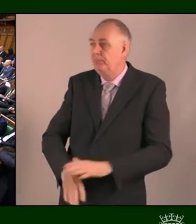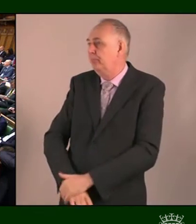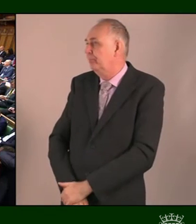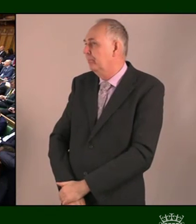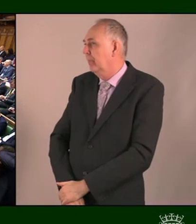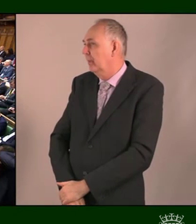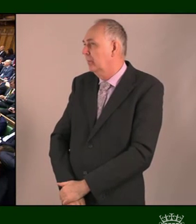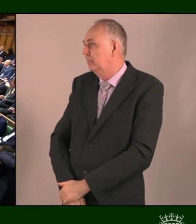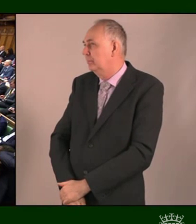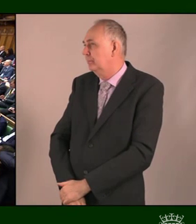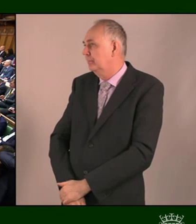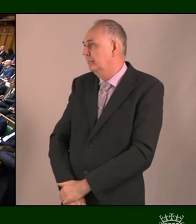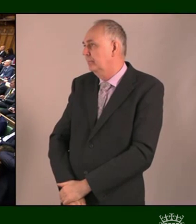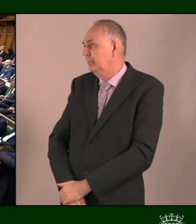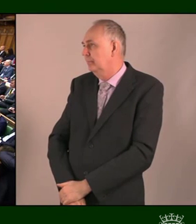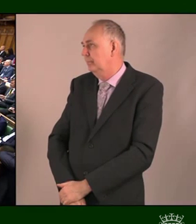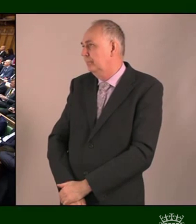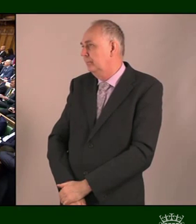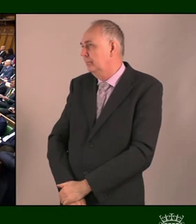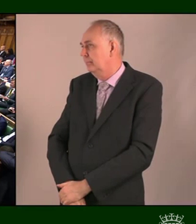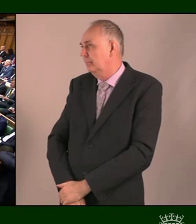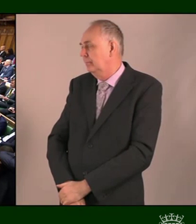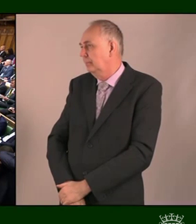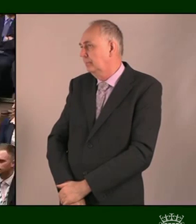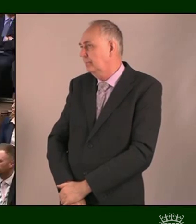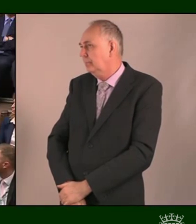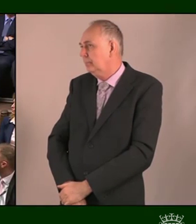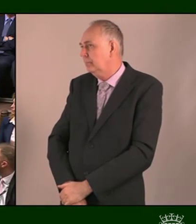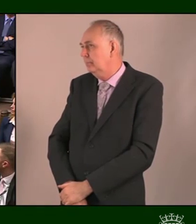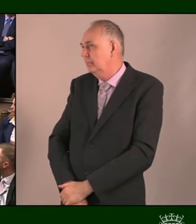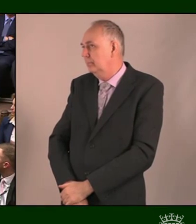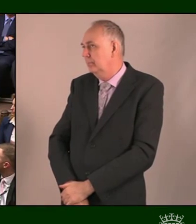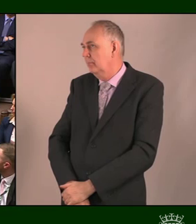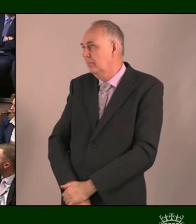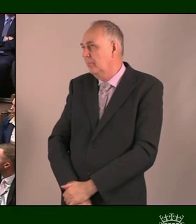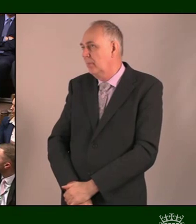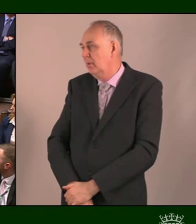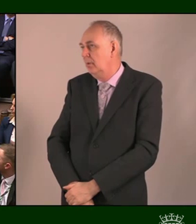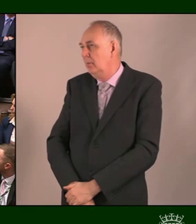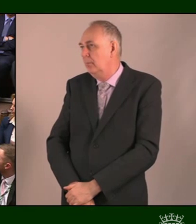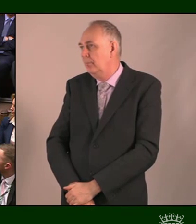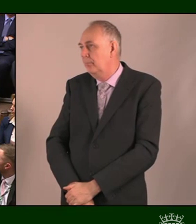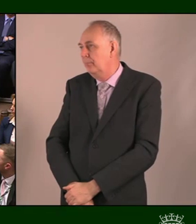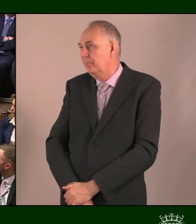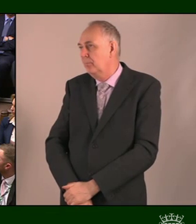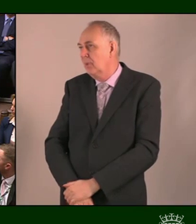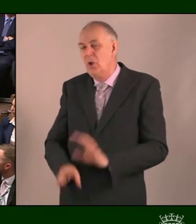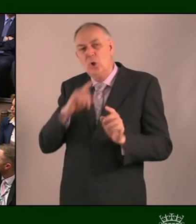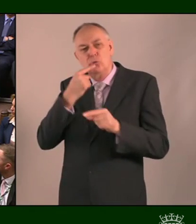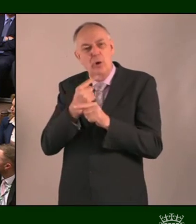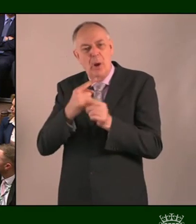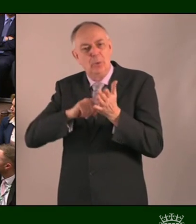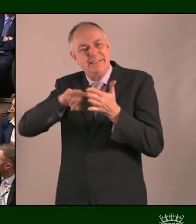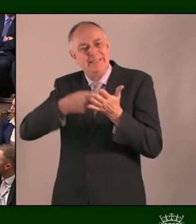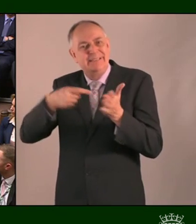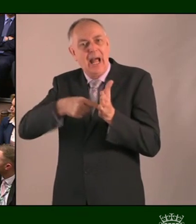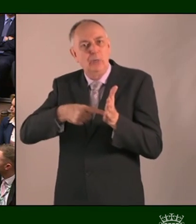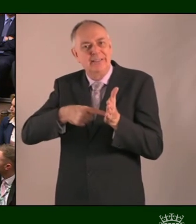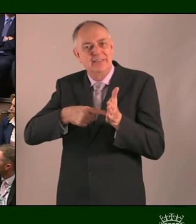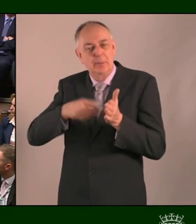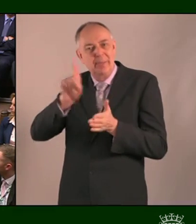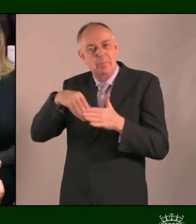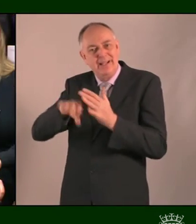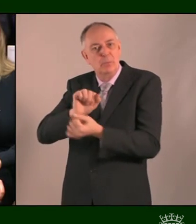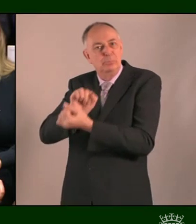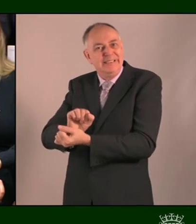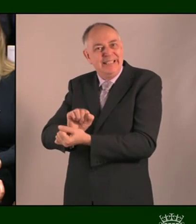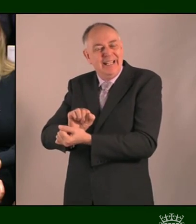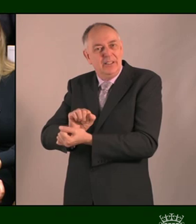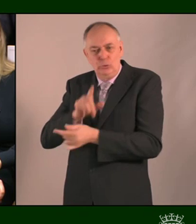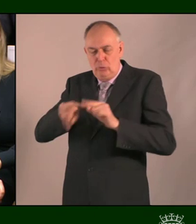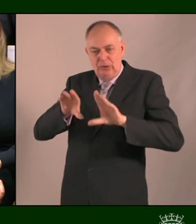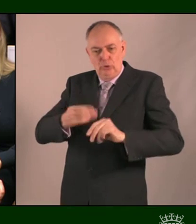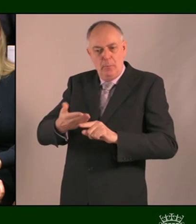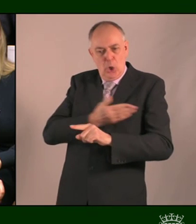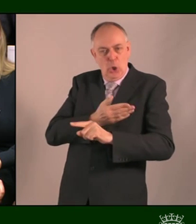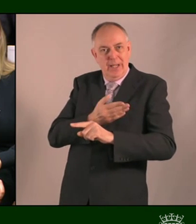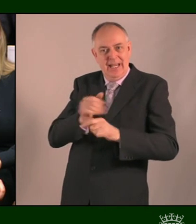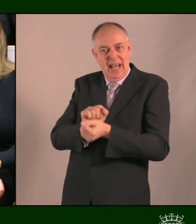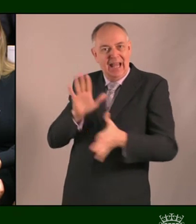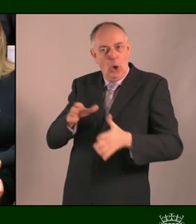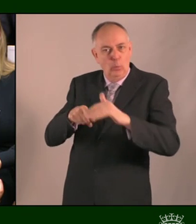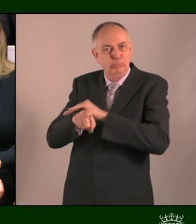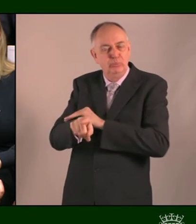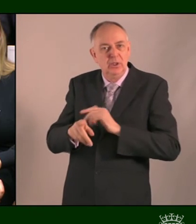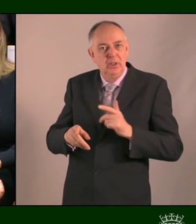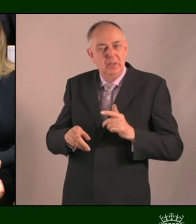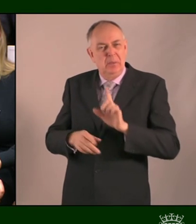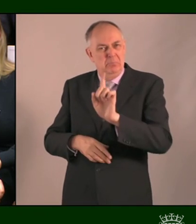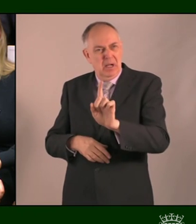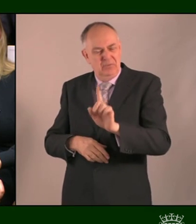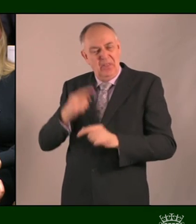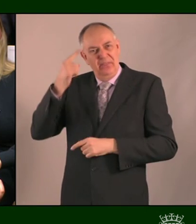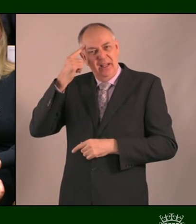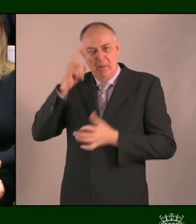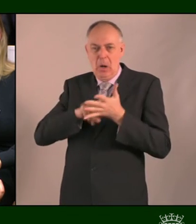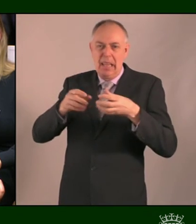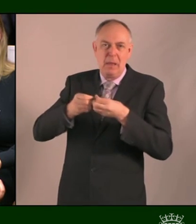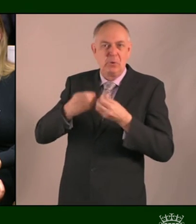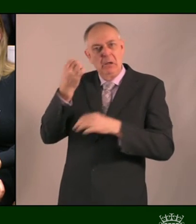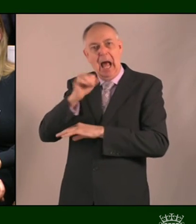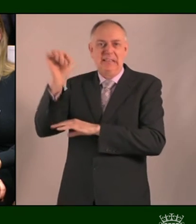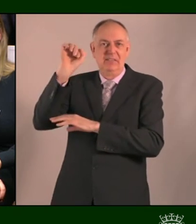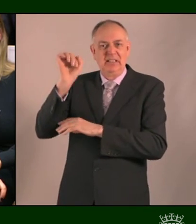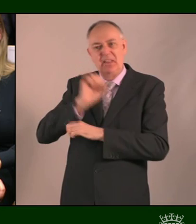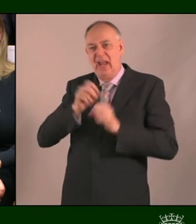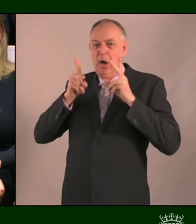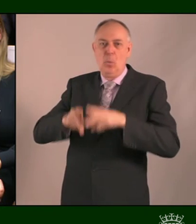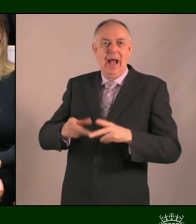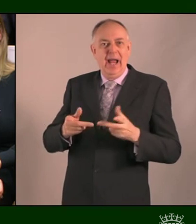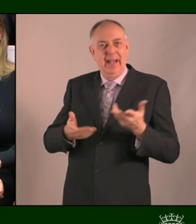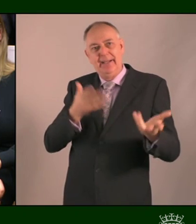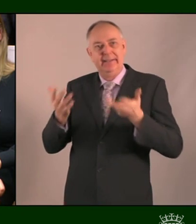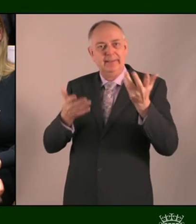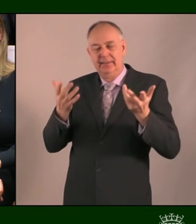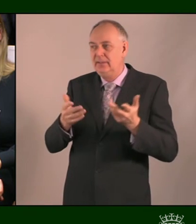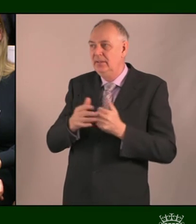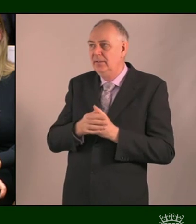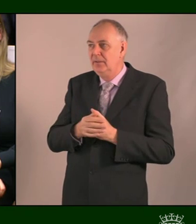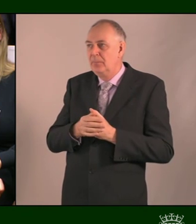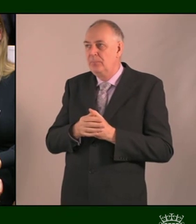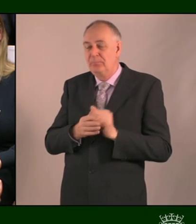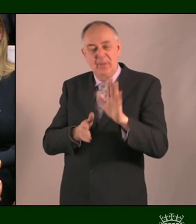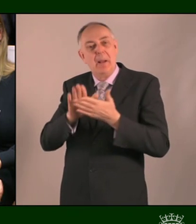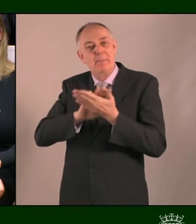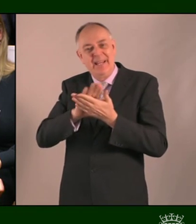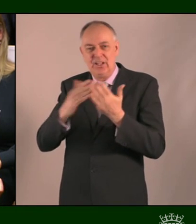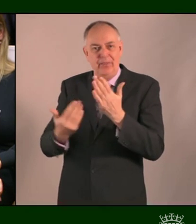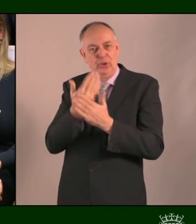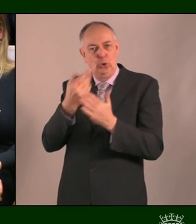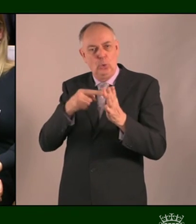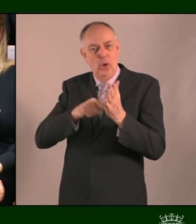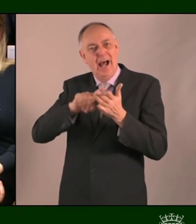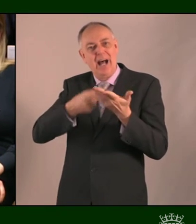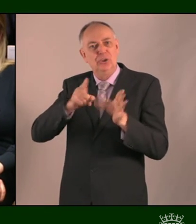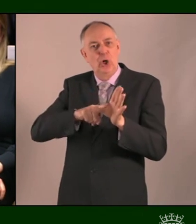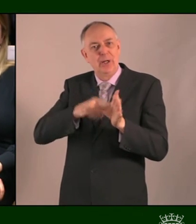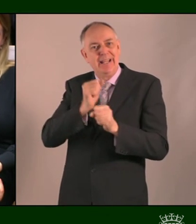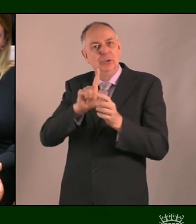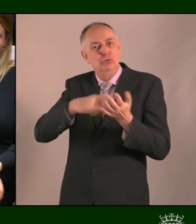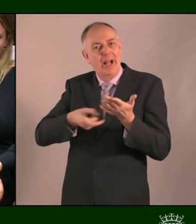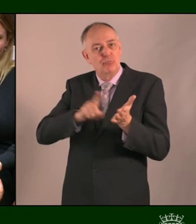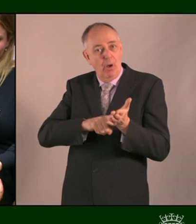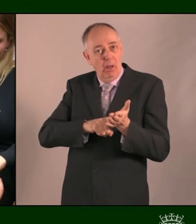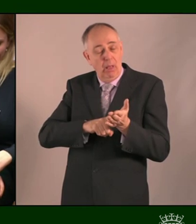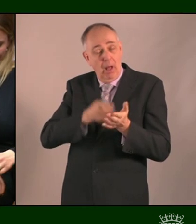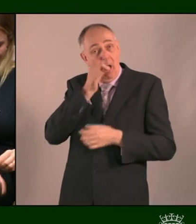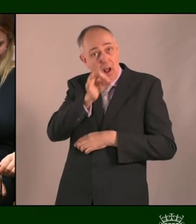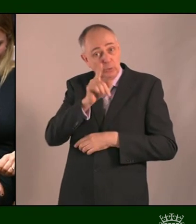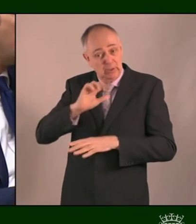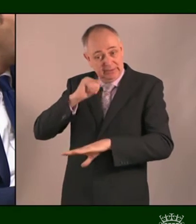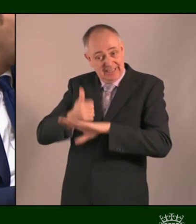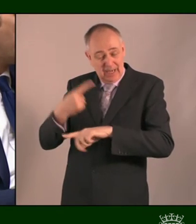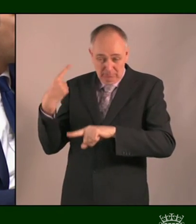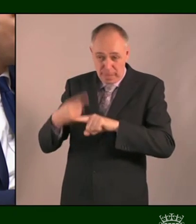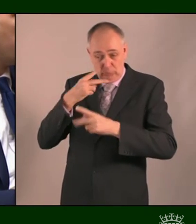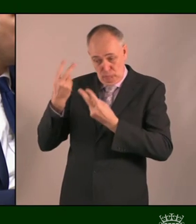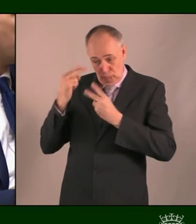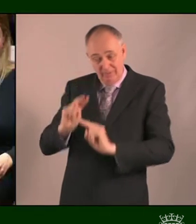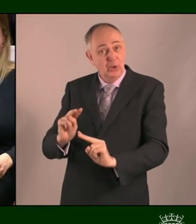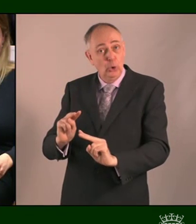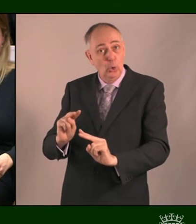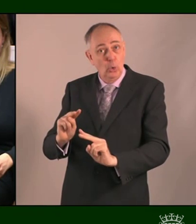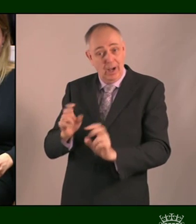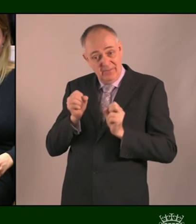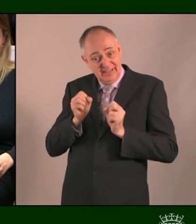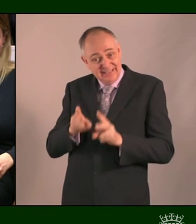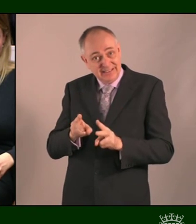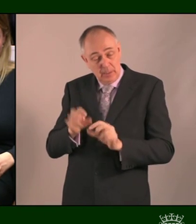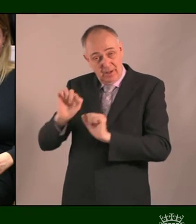My right honourable Friend has, with righteous zeal, acted to curb the early release of terrorist prisoners, but he must know that those plans will be put at risk by malign, bourgeois-liberal judicial activists, so will he, in the spirit of our wonderful new Attorney General, agree an urgent review of the legislative means they use to do their work